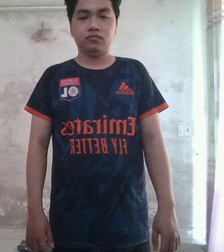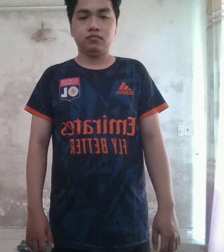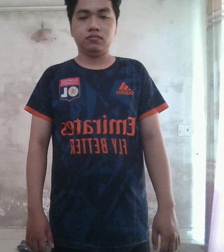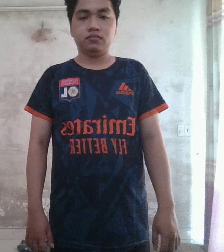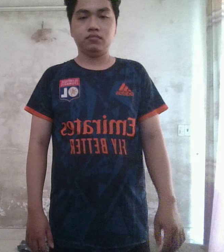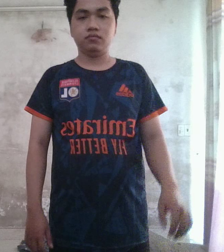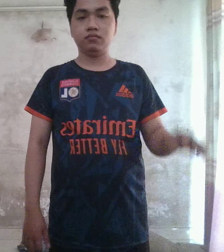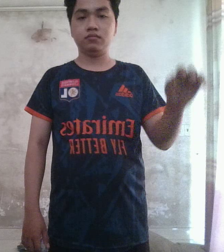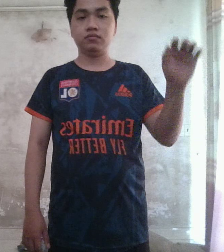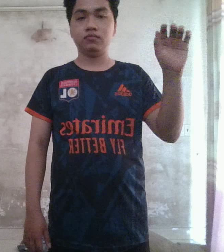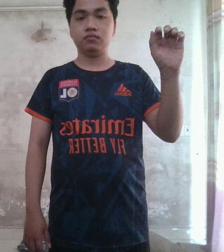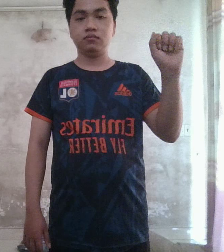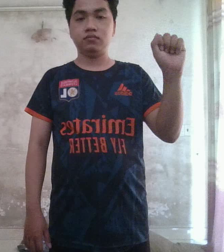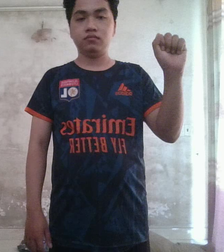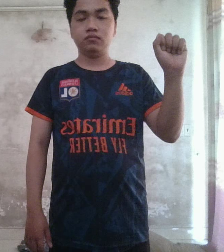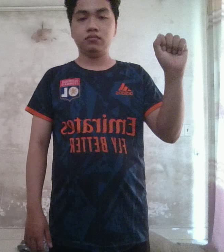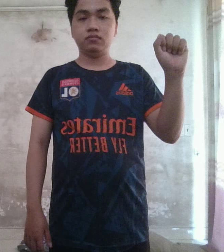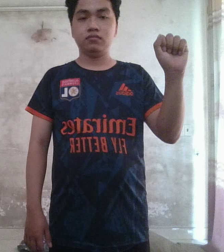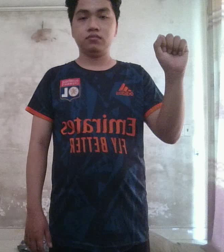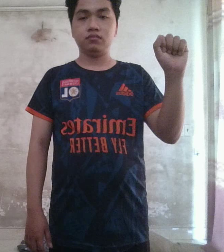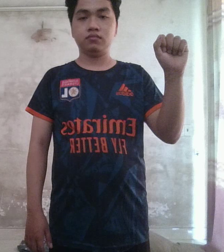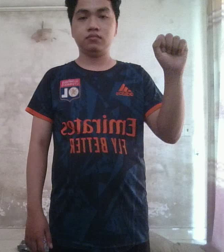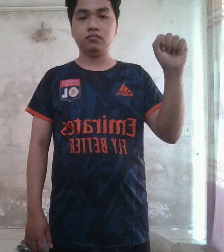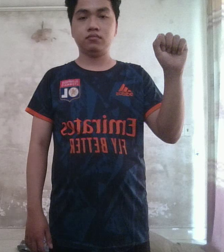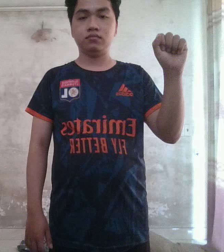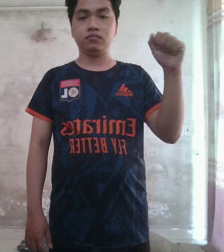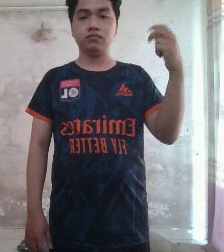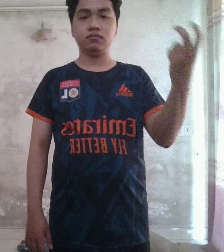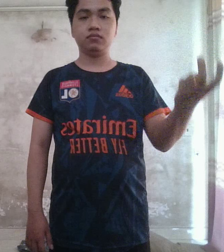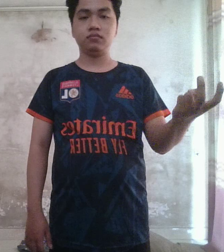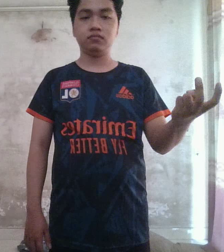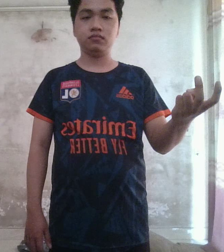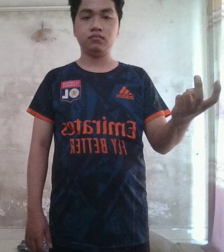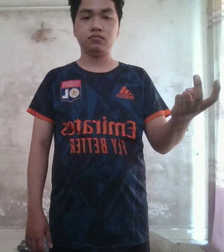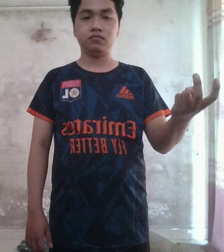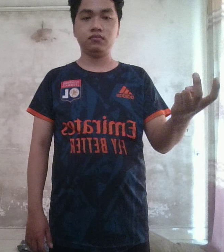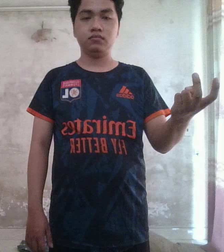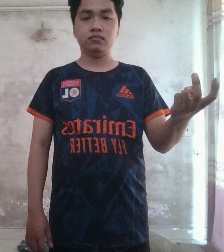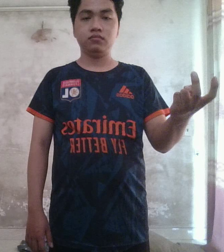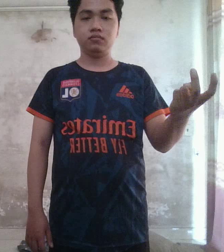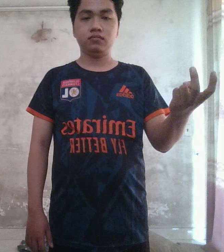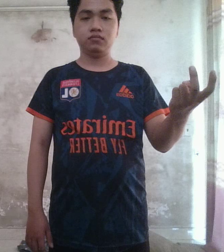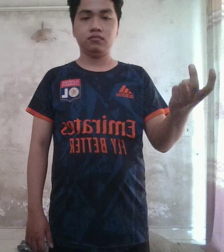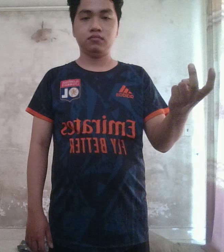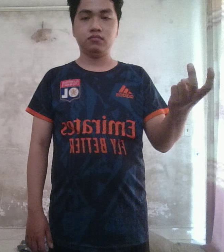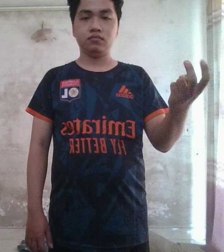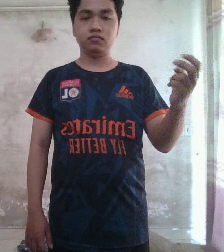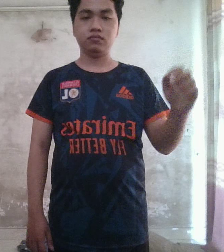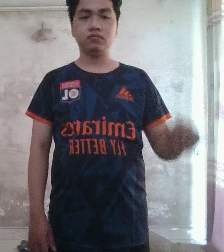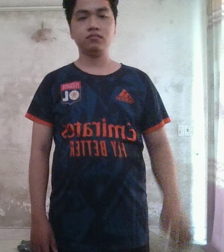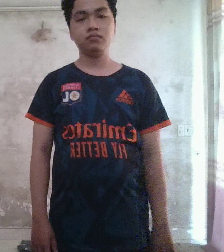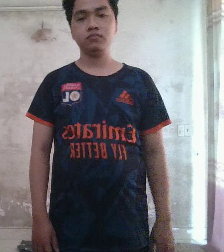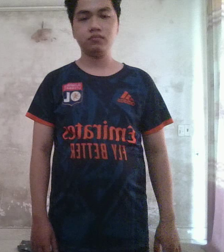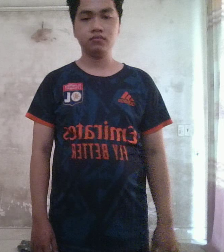ă